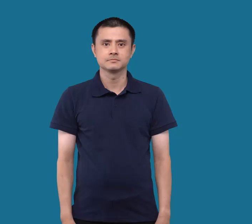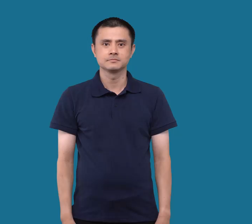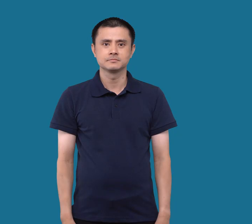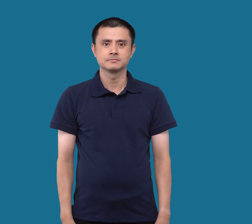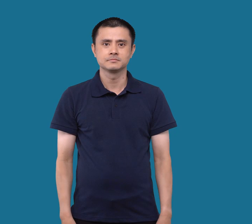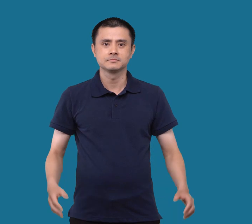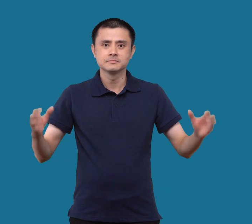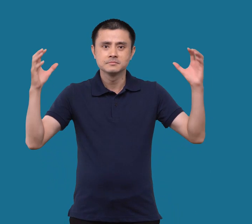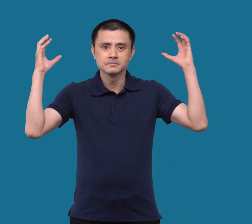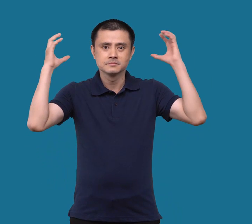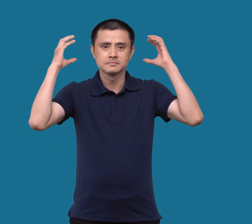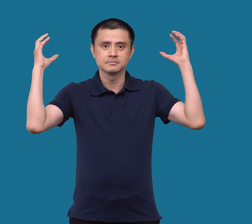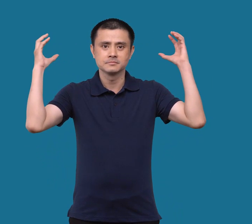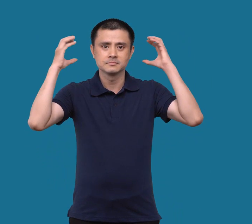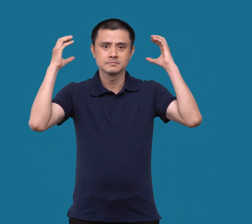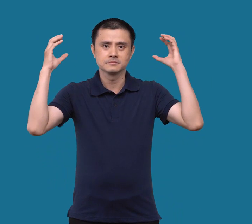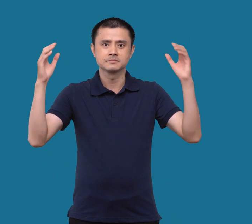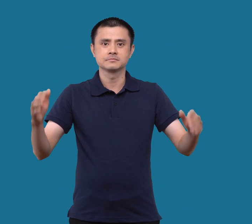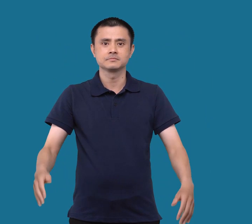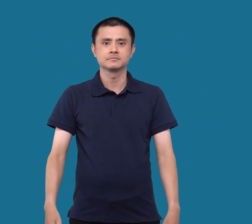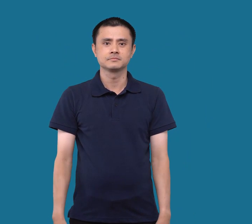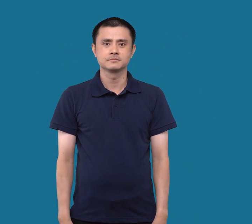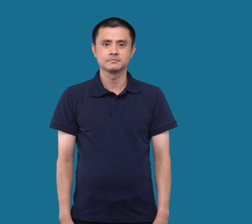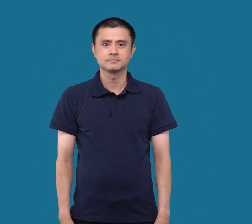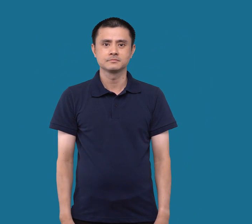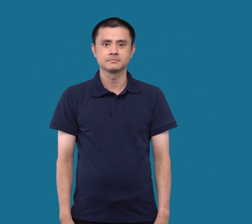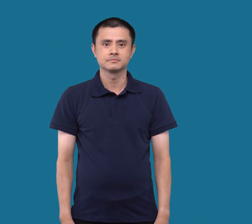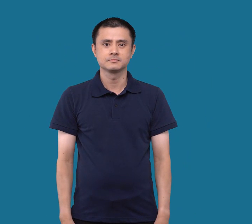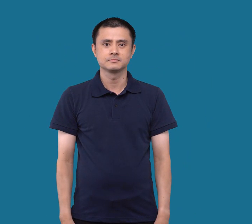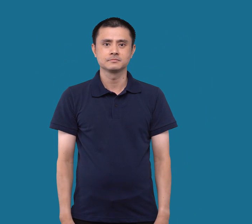âm thanh